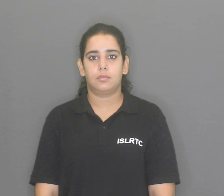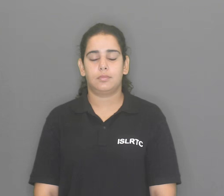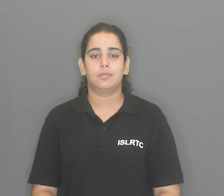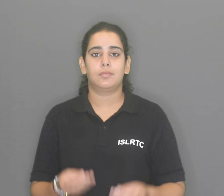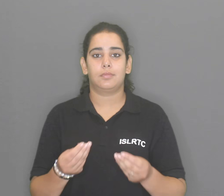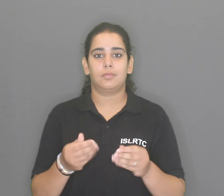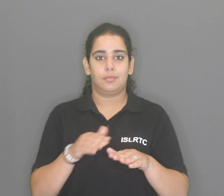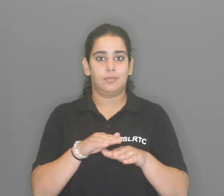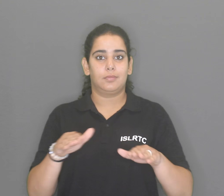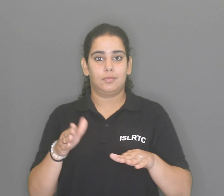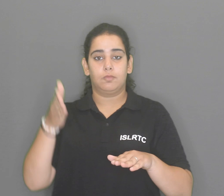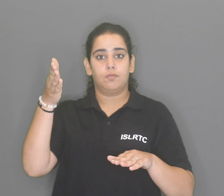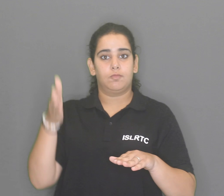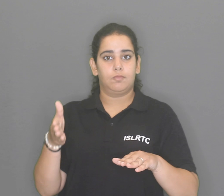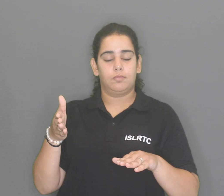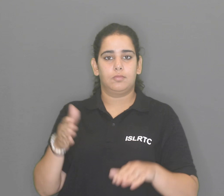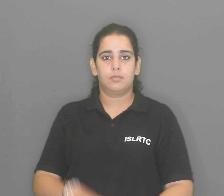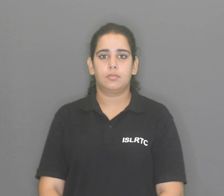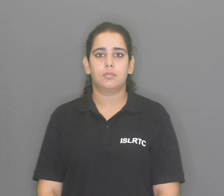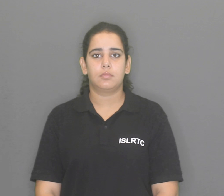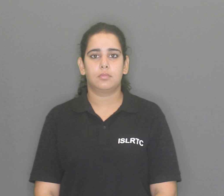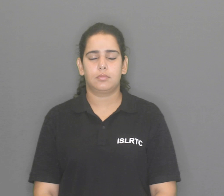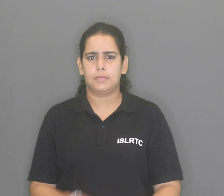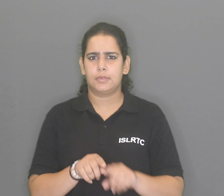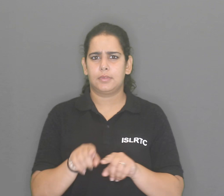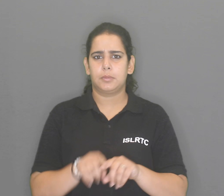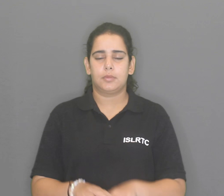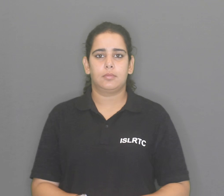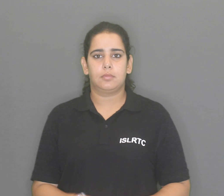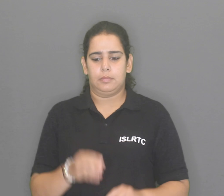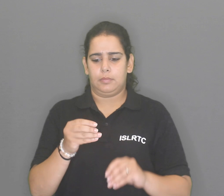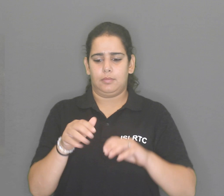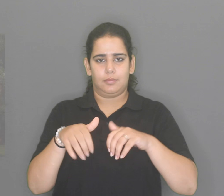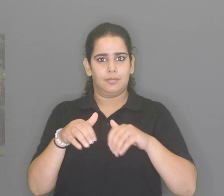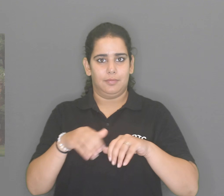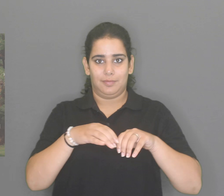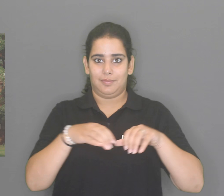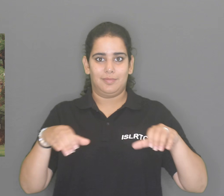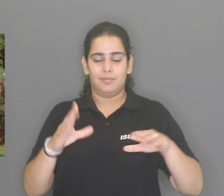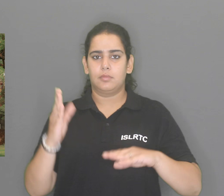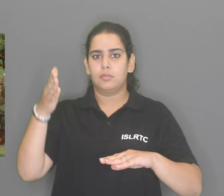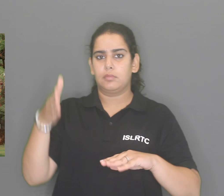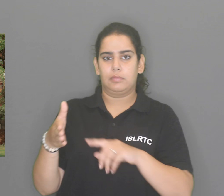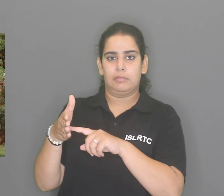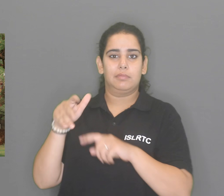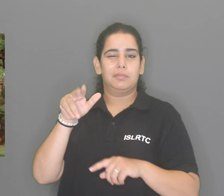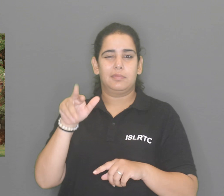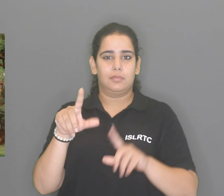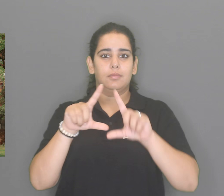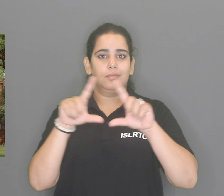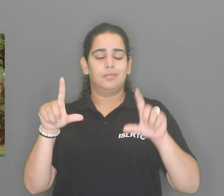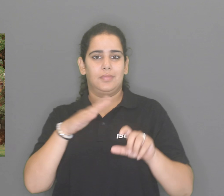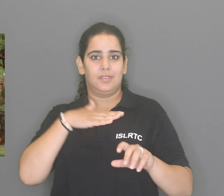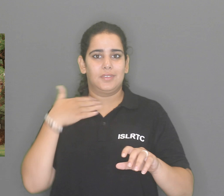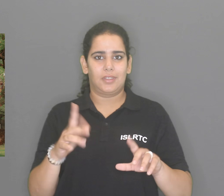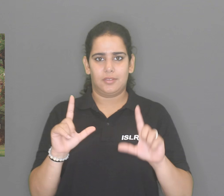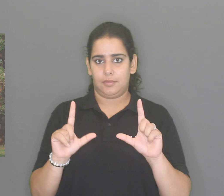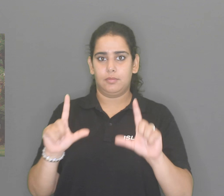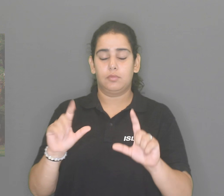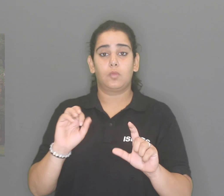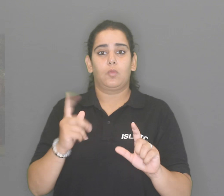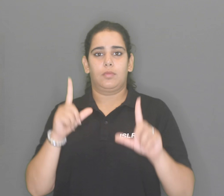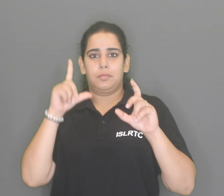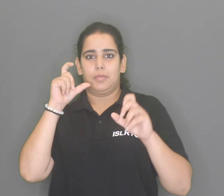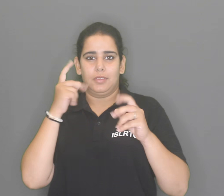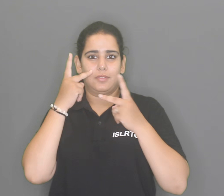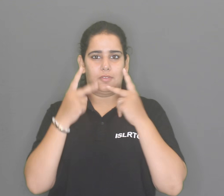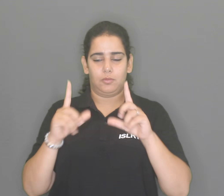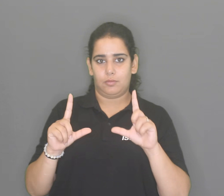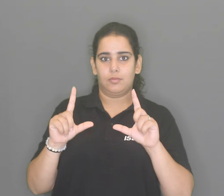Upright Monuments A stone structure (or statue) erected to keep the memory of someone or something alive